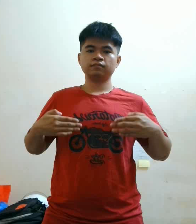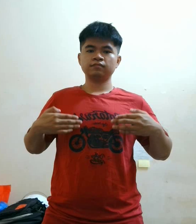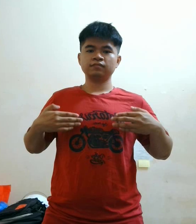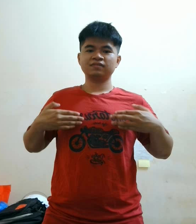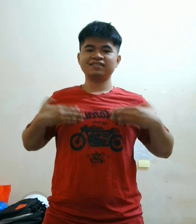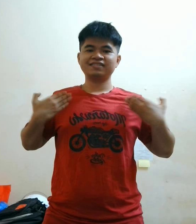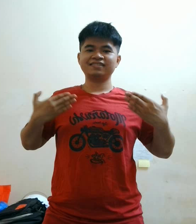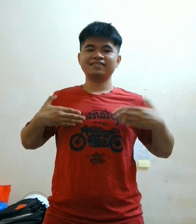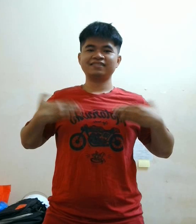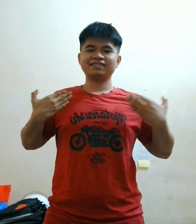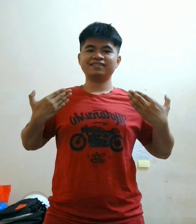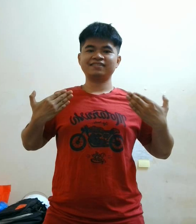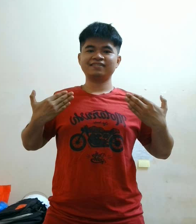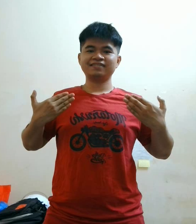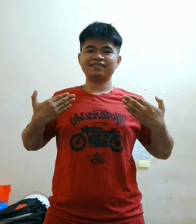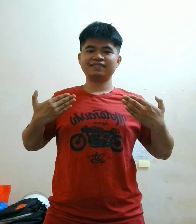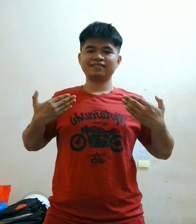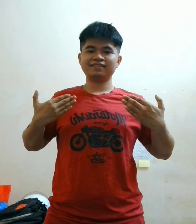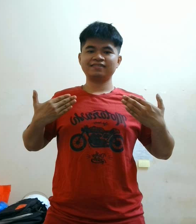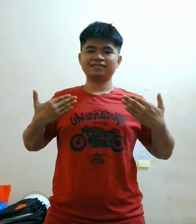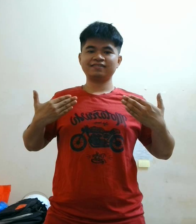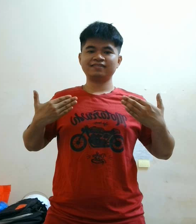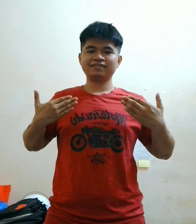vui ve